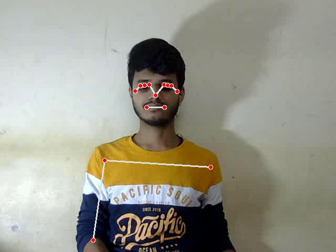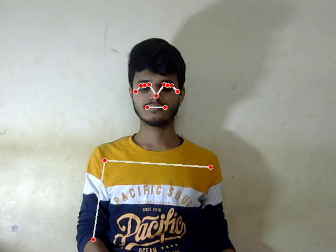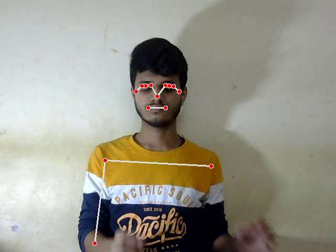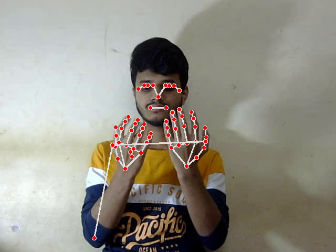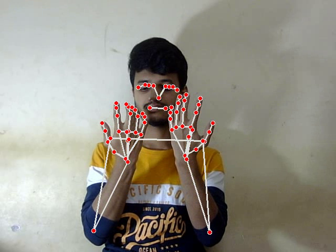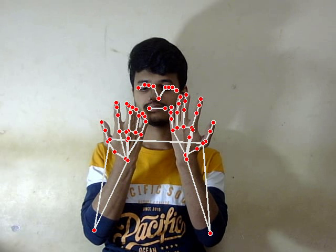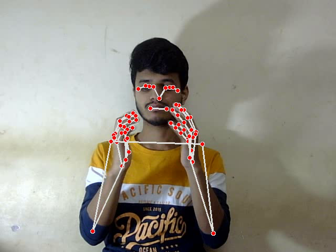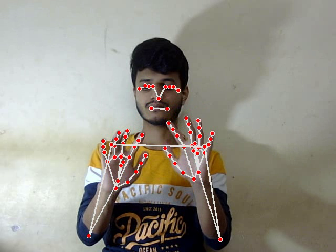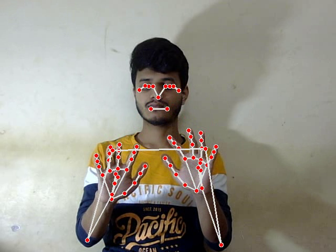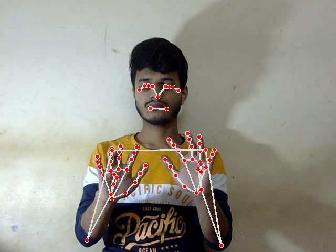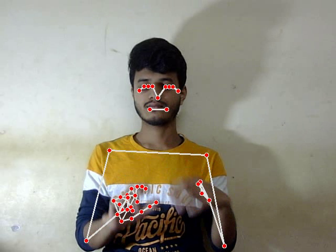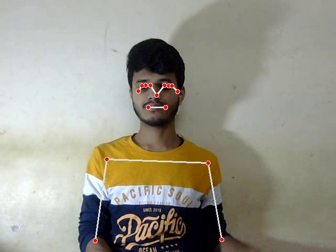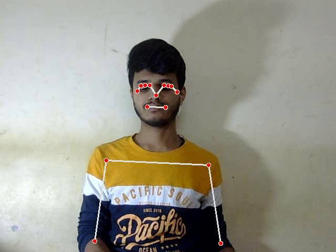finish